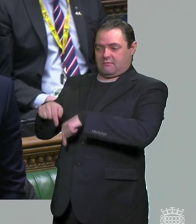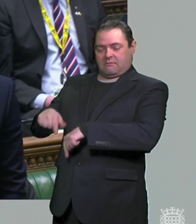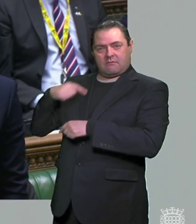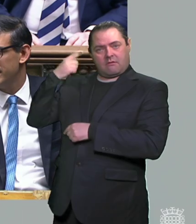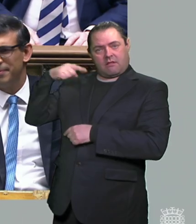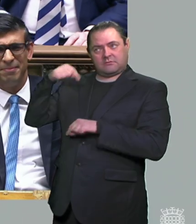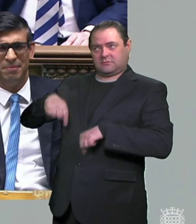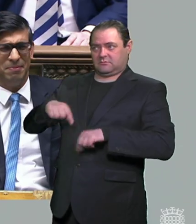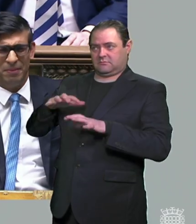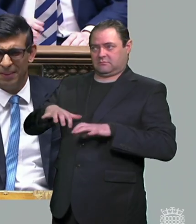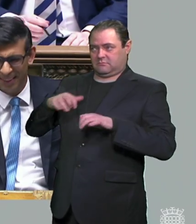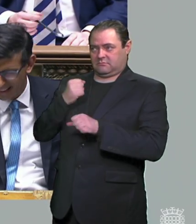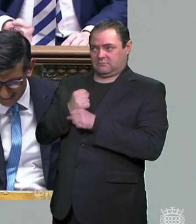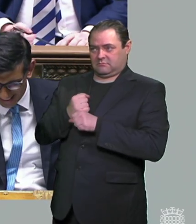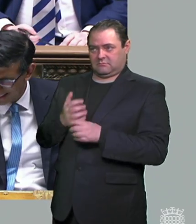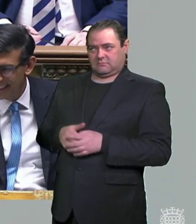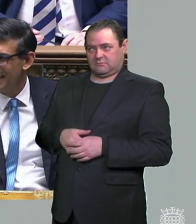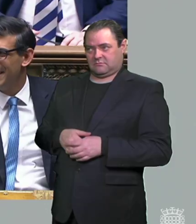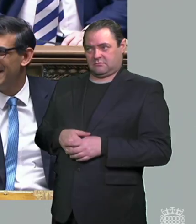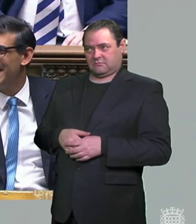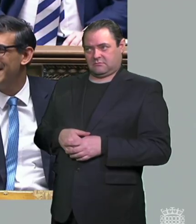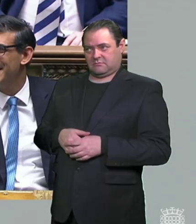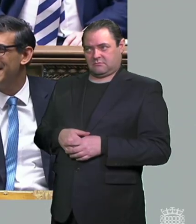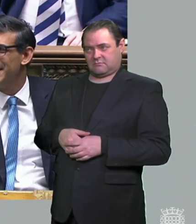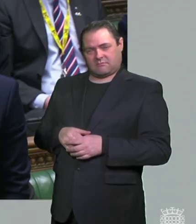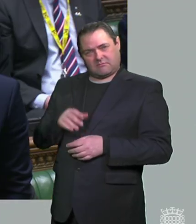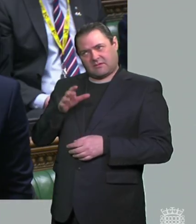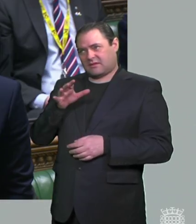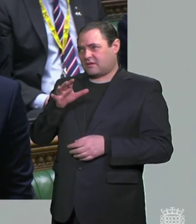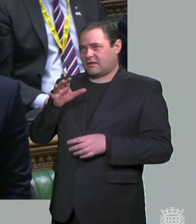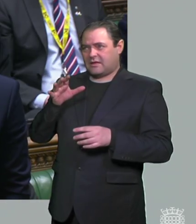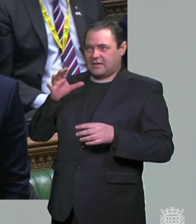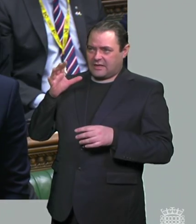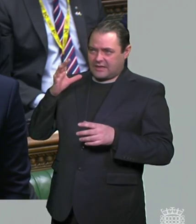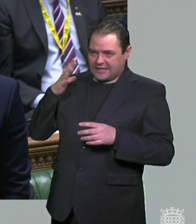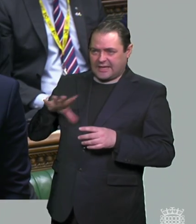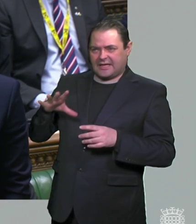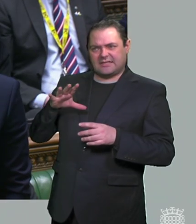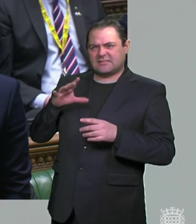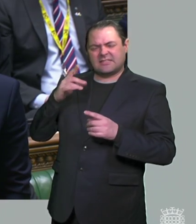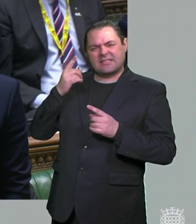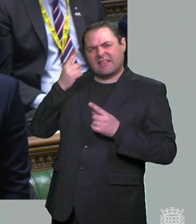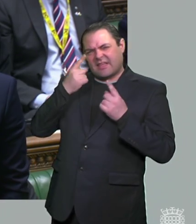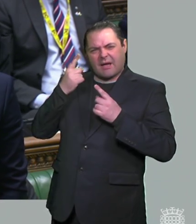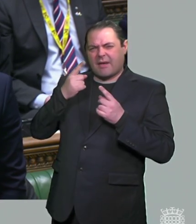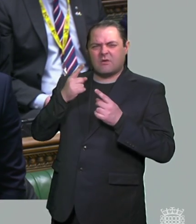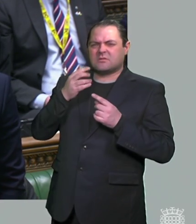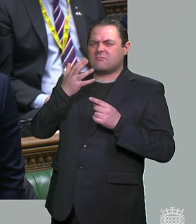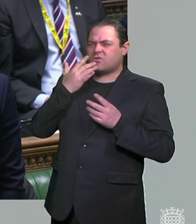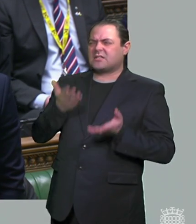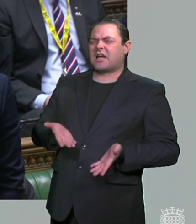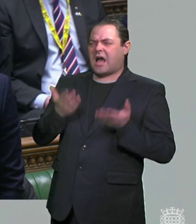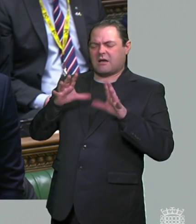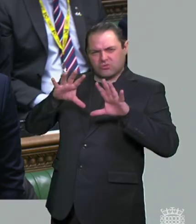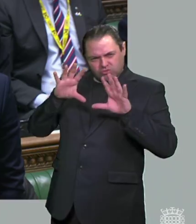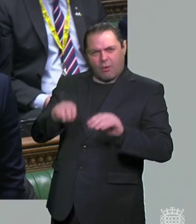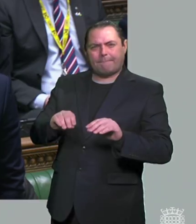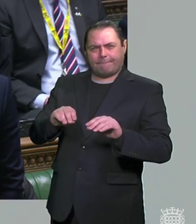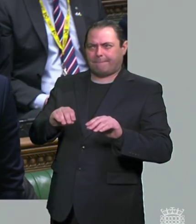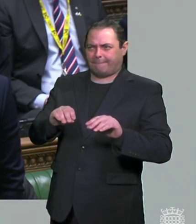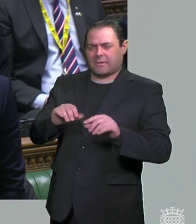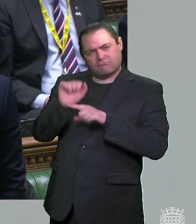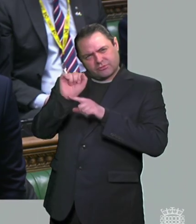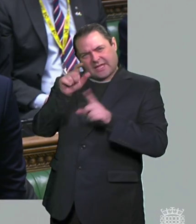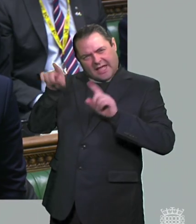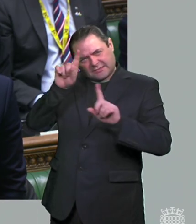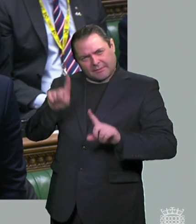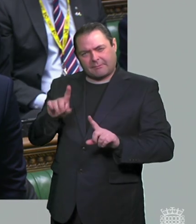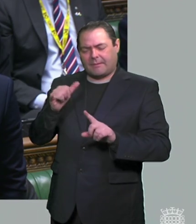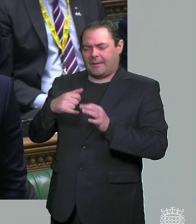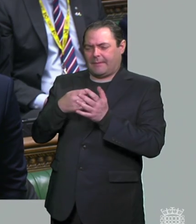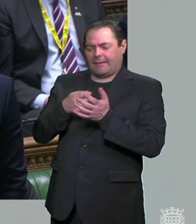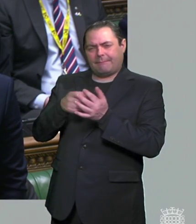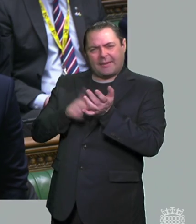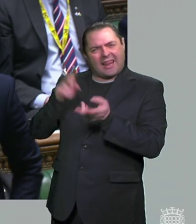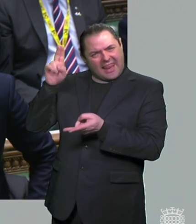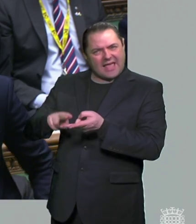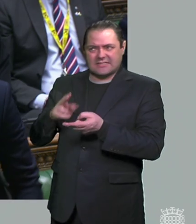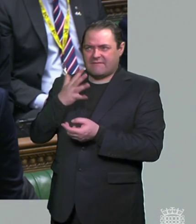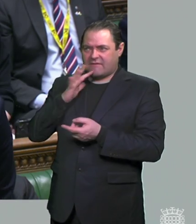It is time to set aside any notion of an energy price increase, but instead to protect households and perhaps to reduce bills by £500.